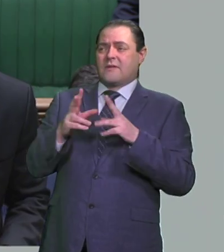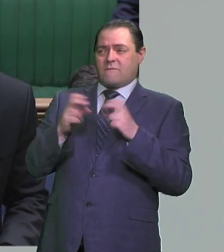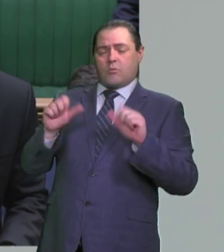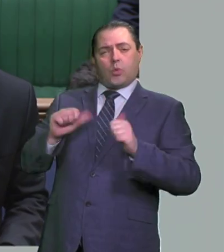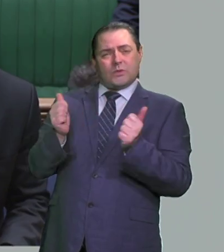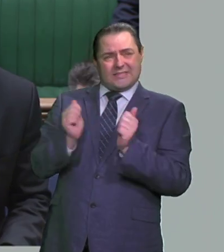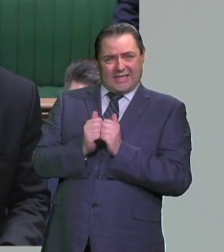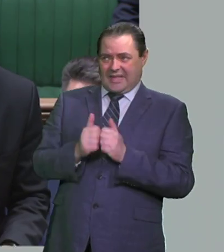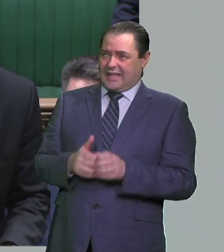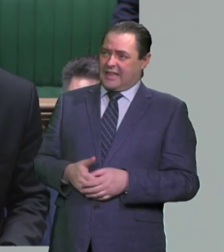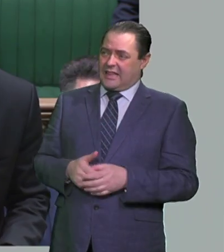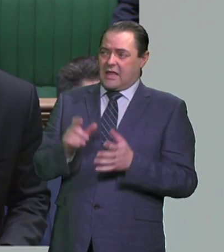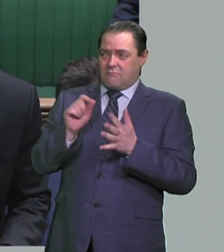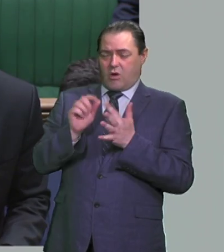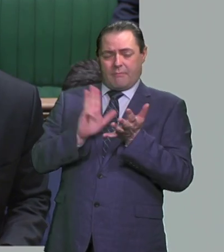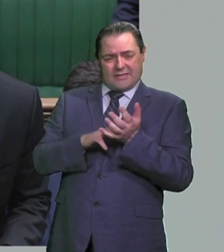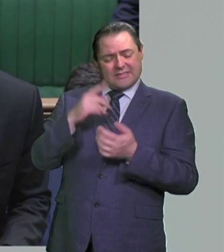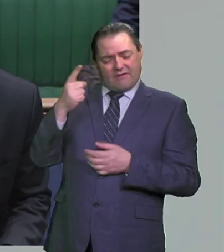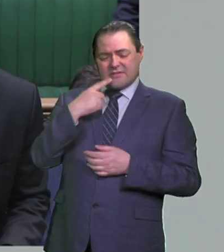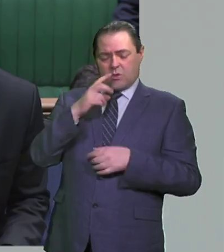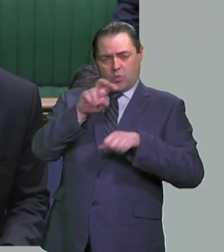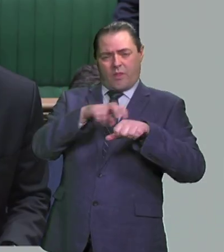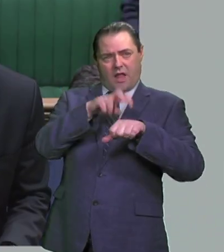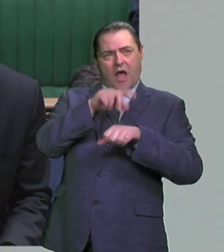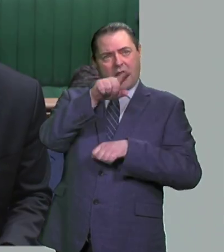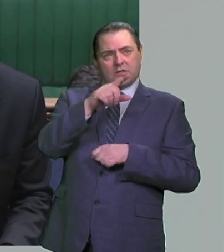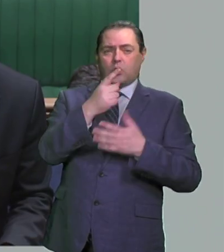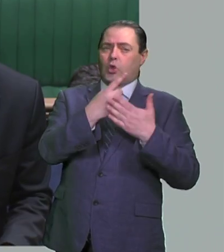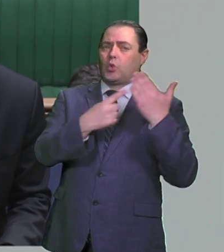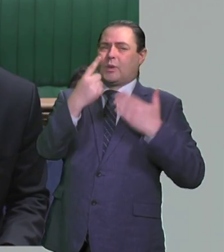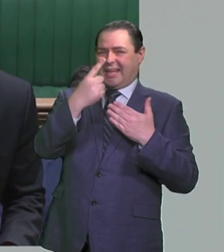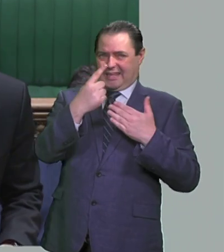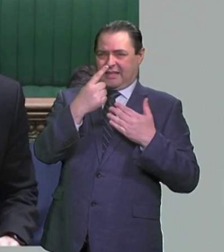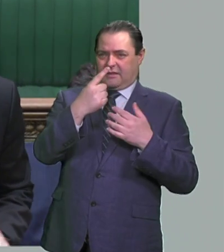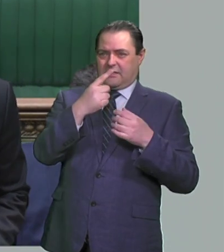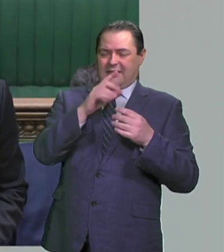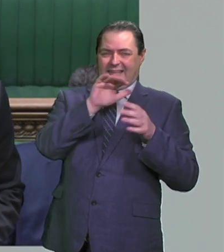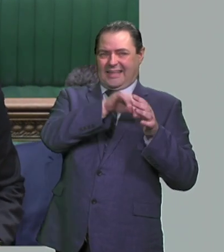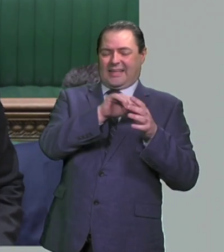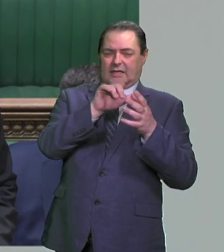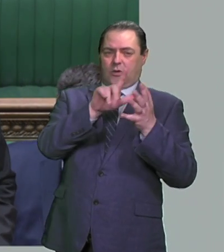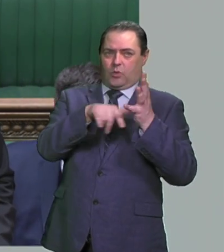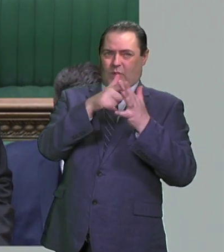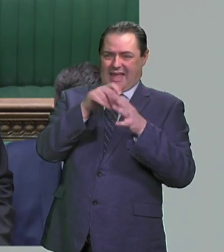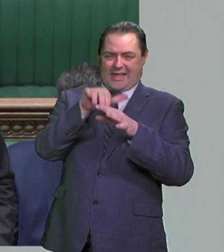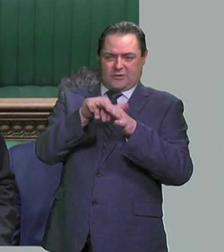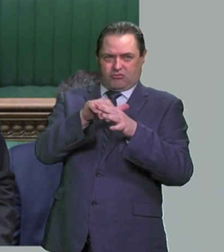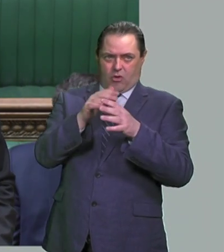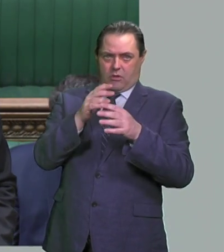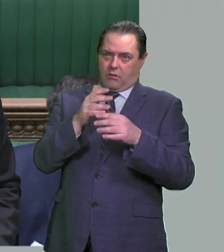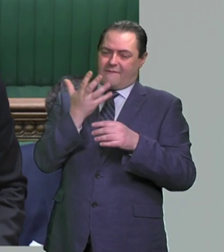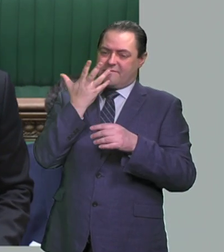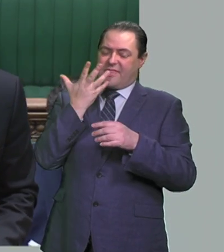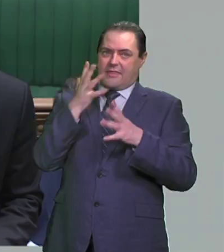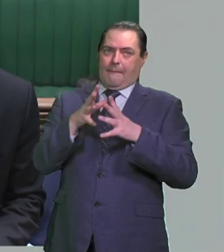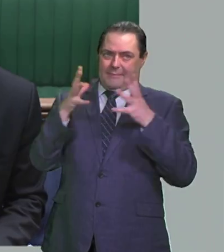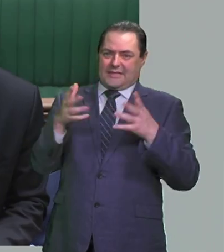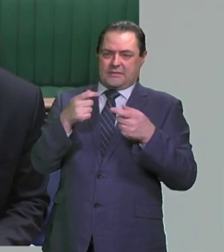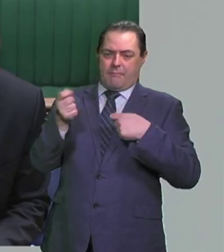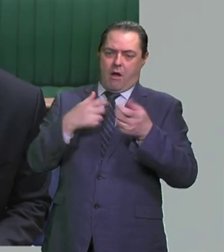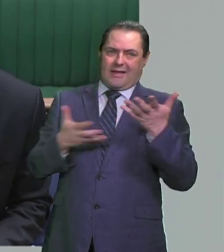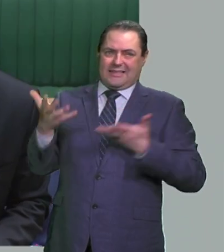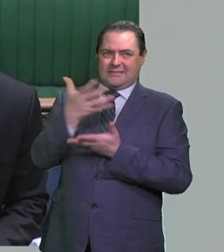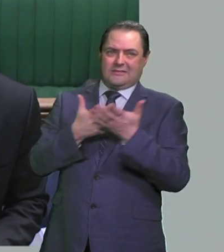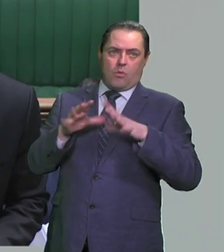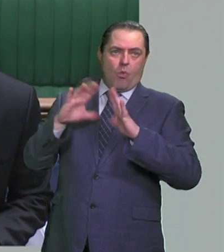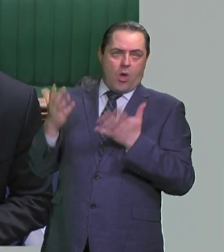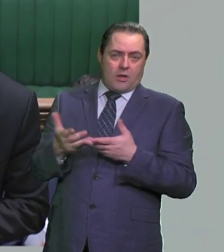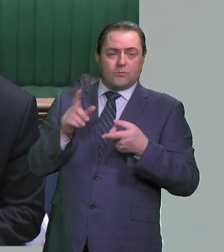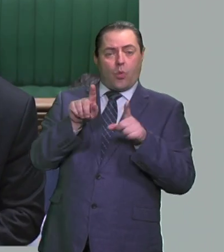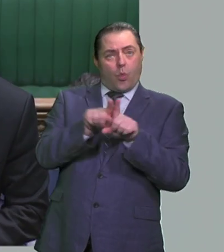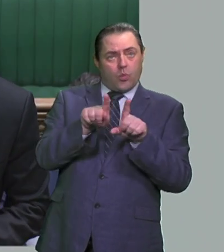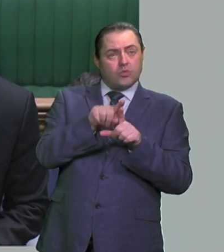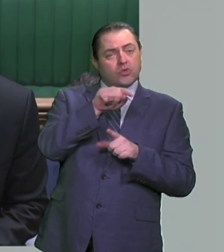As the Prime Minister has said, Northern Ireland will now be in the unique position of not only being part of the UK internal market—the fifth biggest market in the world—but enjoying the EU single market.